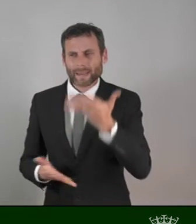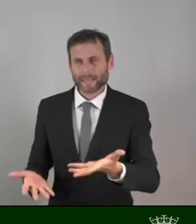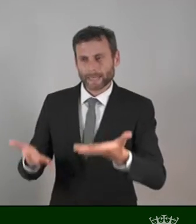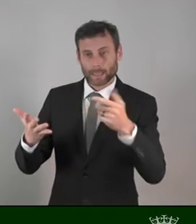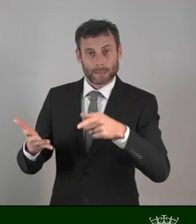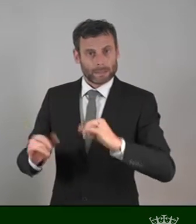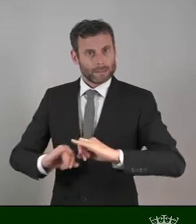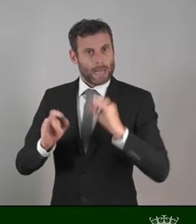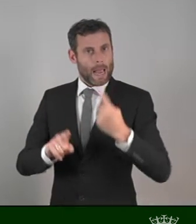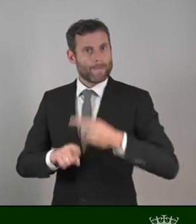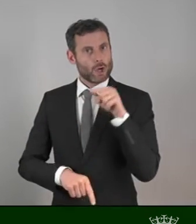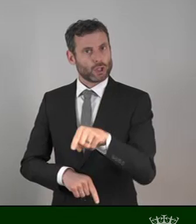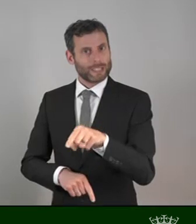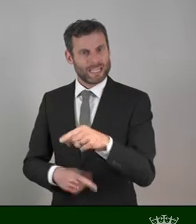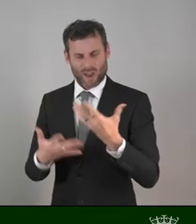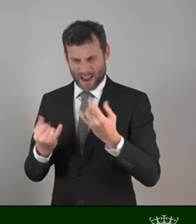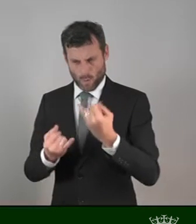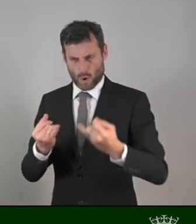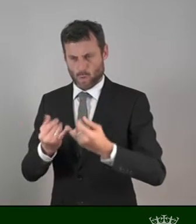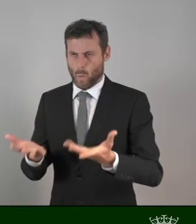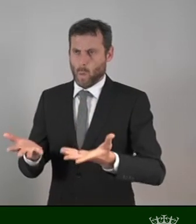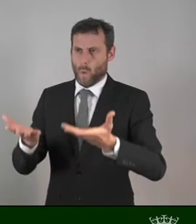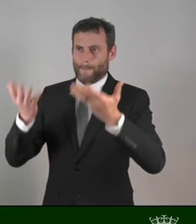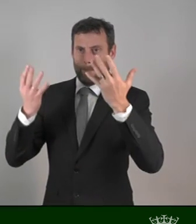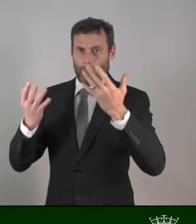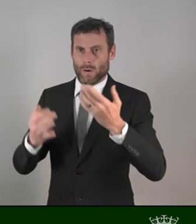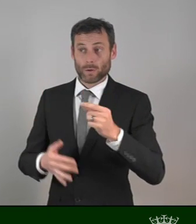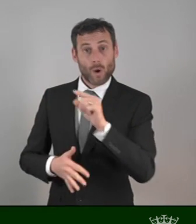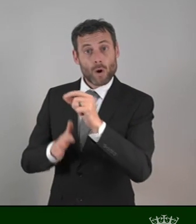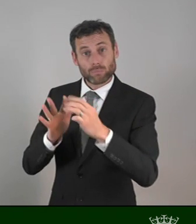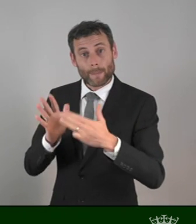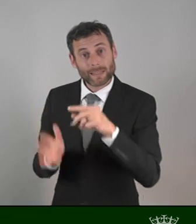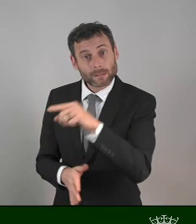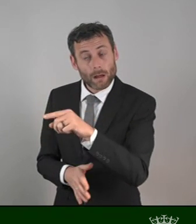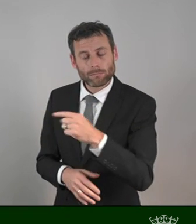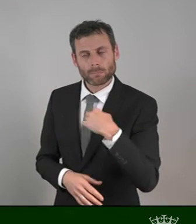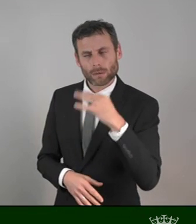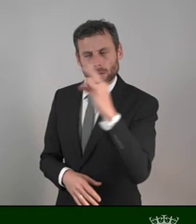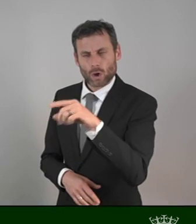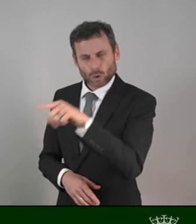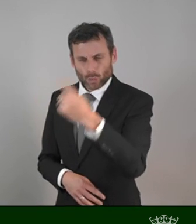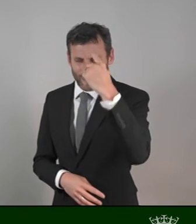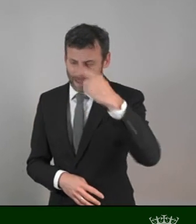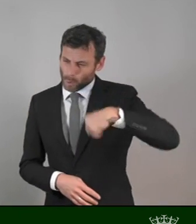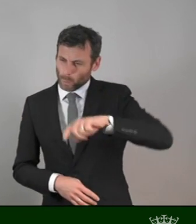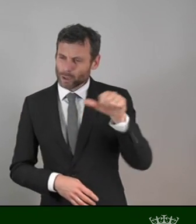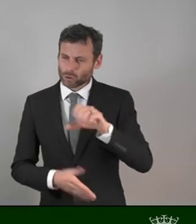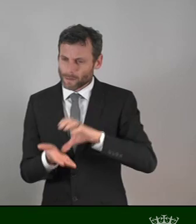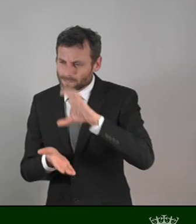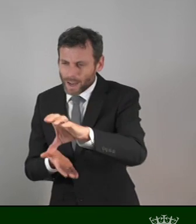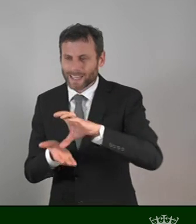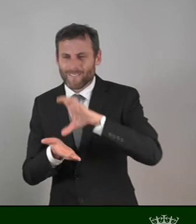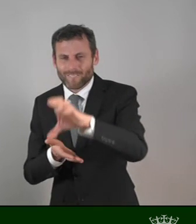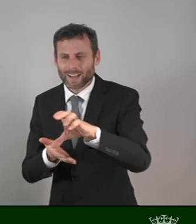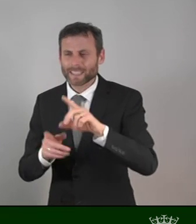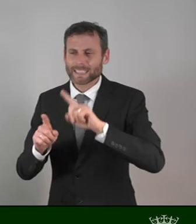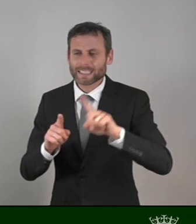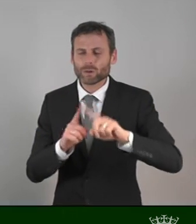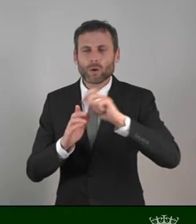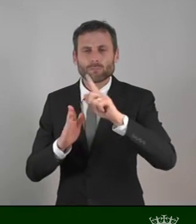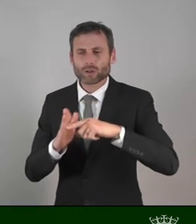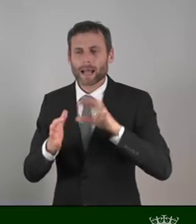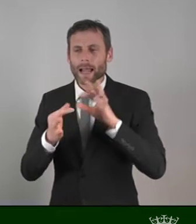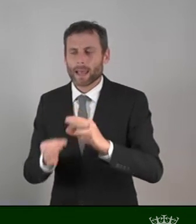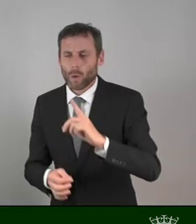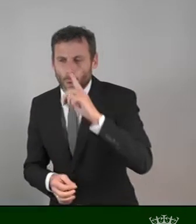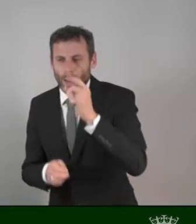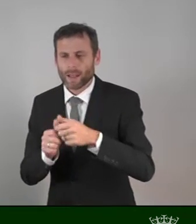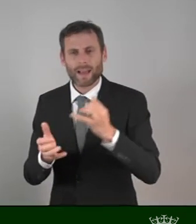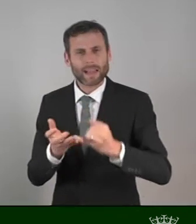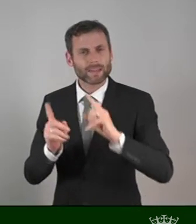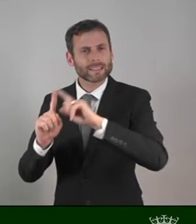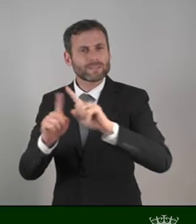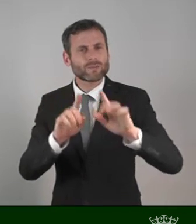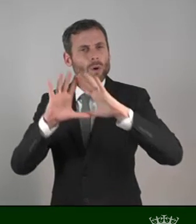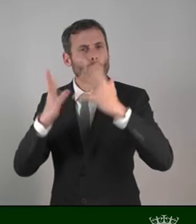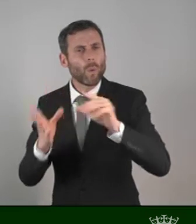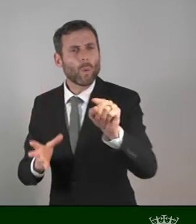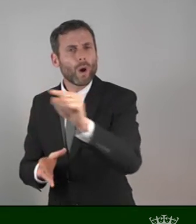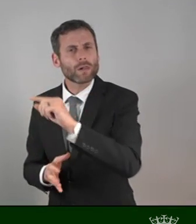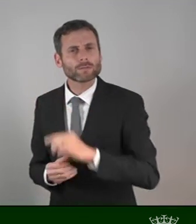Given the scale of the crisis, does the Prime Minister think that we as a country should be financing billions of pounds-worth of oil and gas projects all around the world?